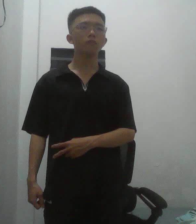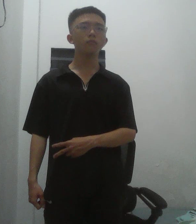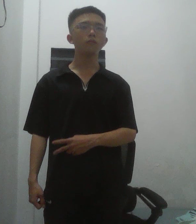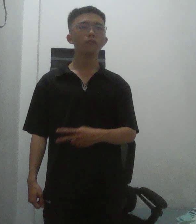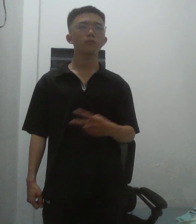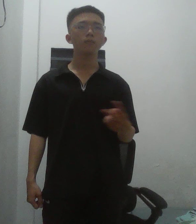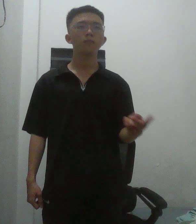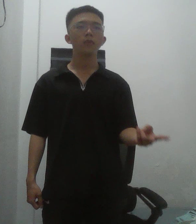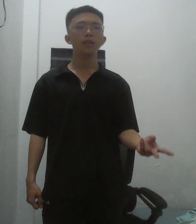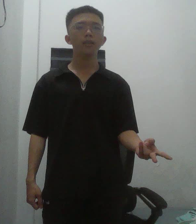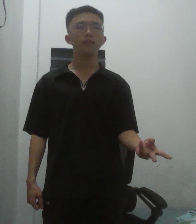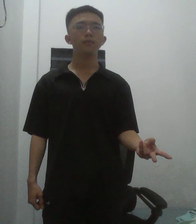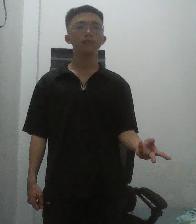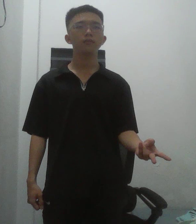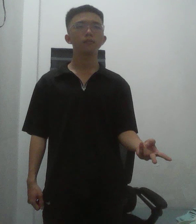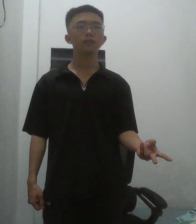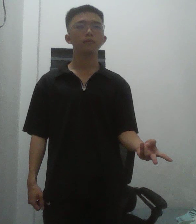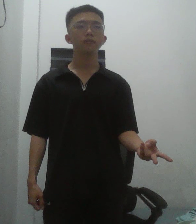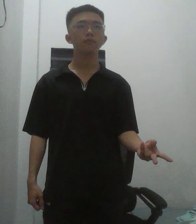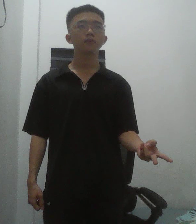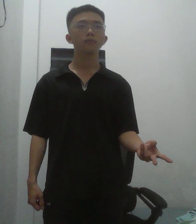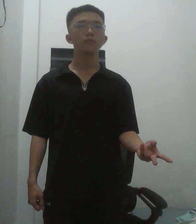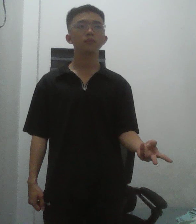it